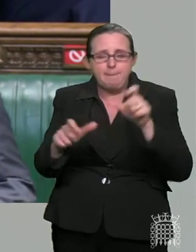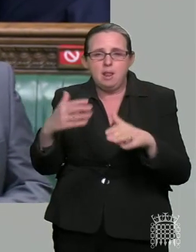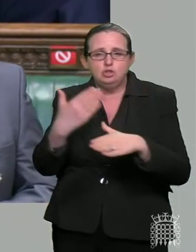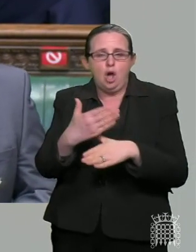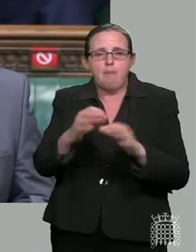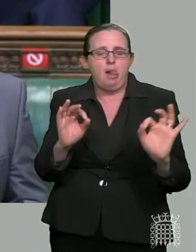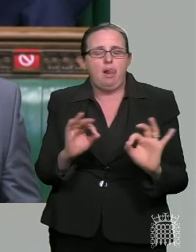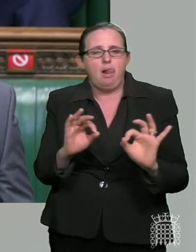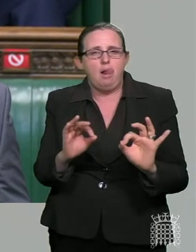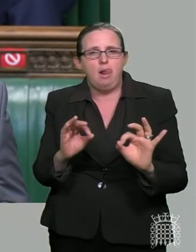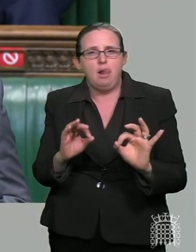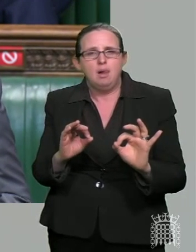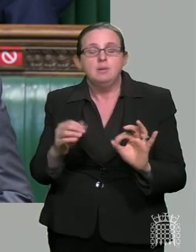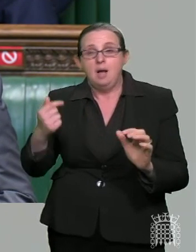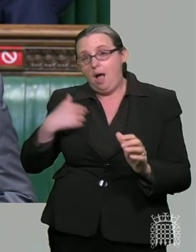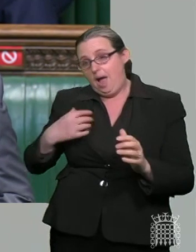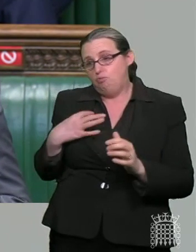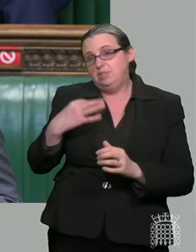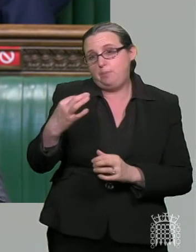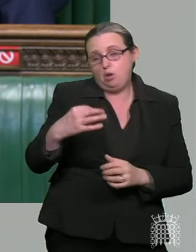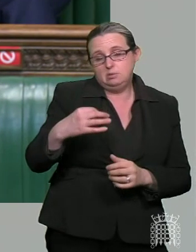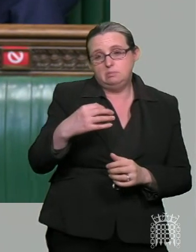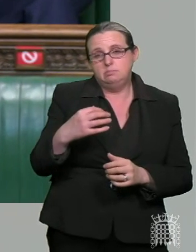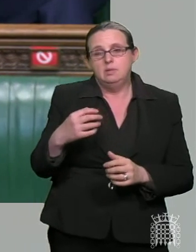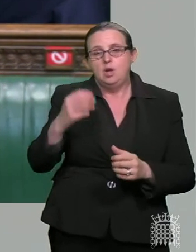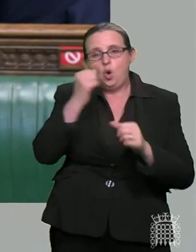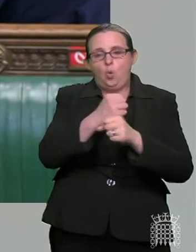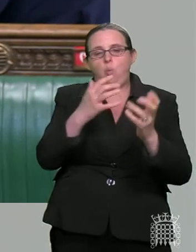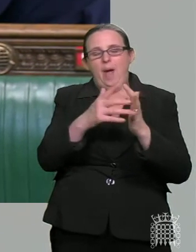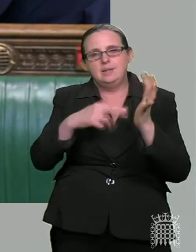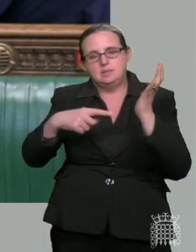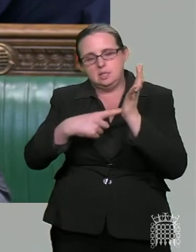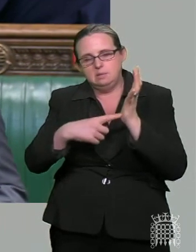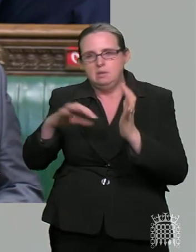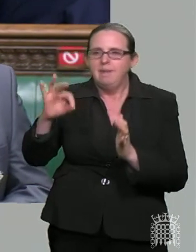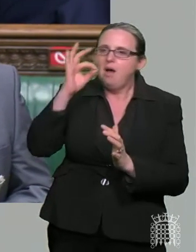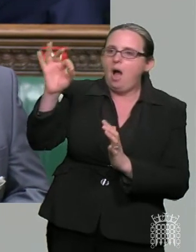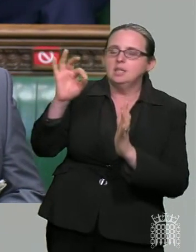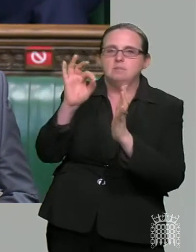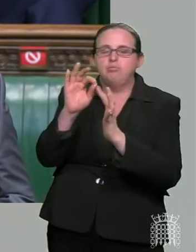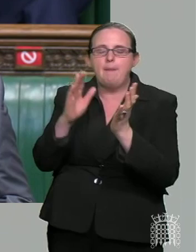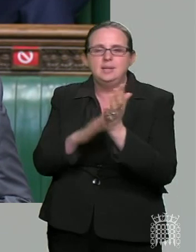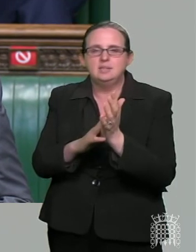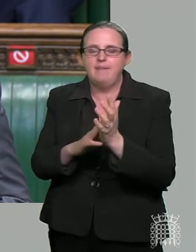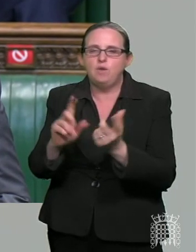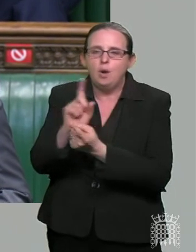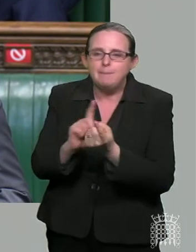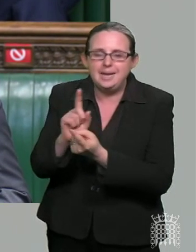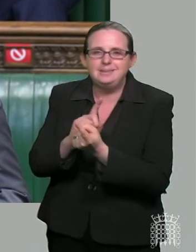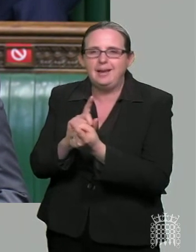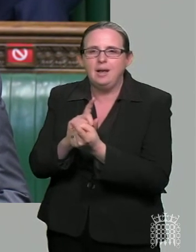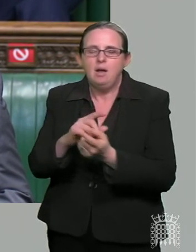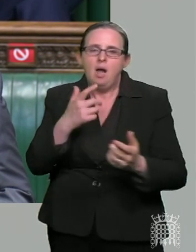My honourable Friend the Member for Blaenau Gwent and I have already requested a meeting with the Minister to discuss local concerns from training providers and businesses.